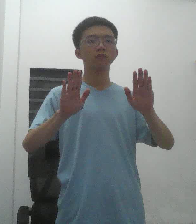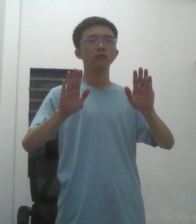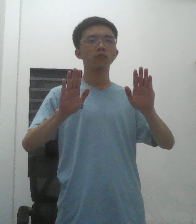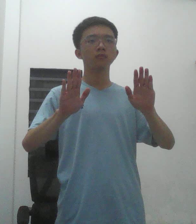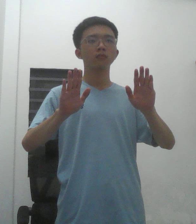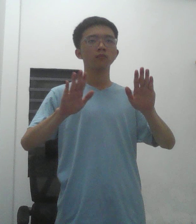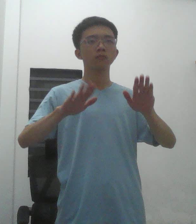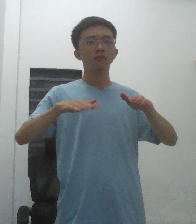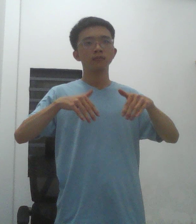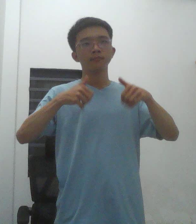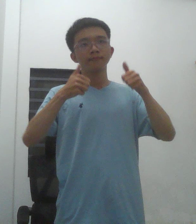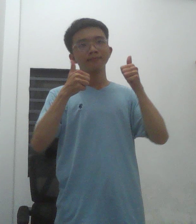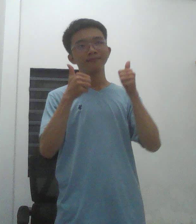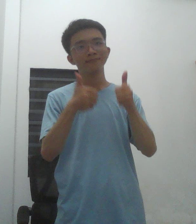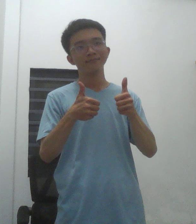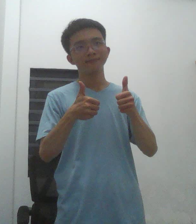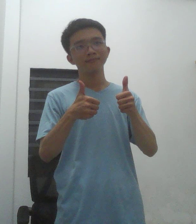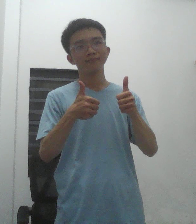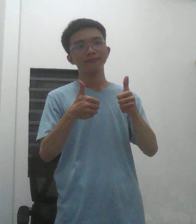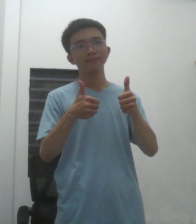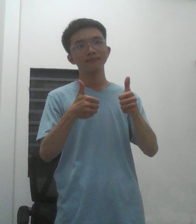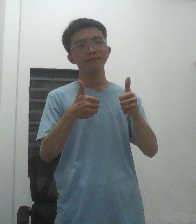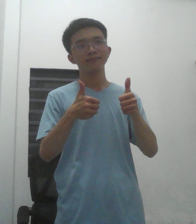tuyet voi